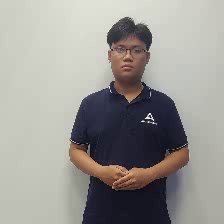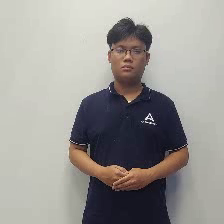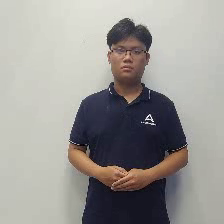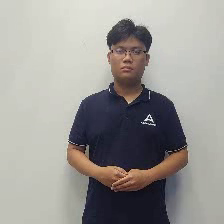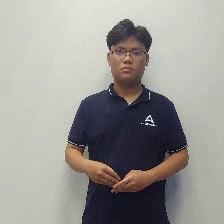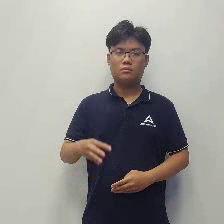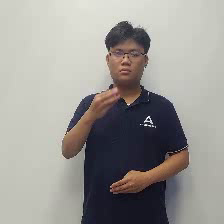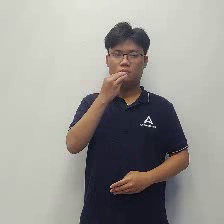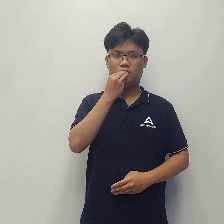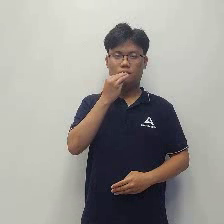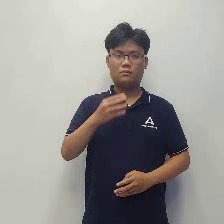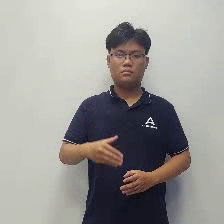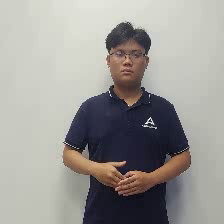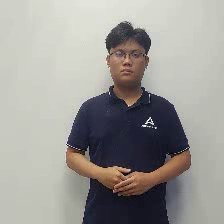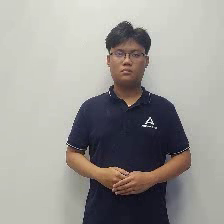Ăn